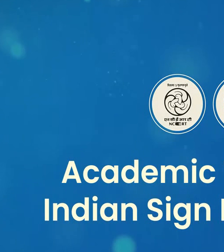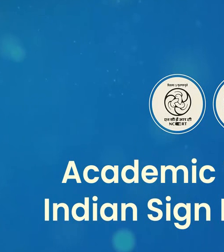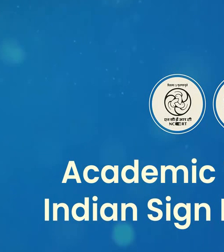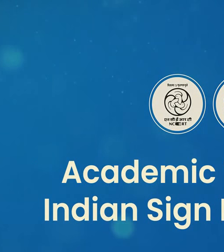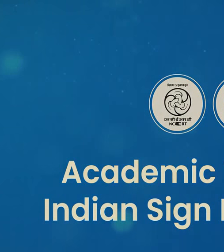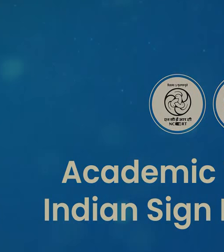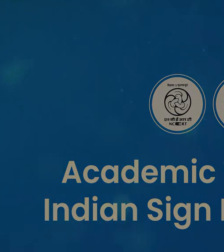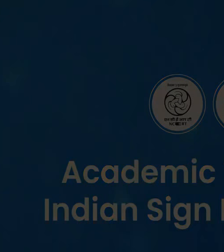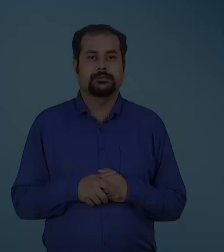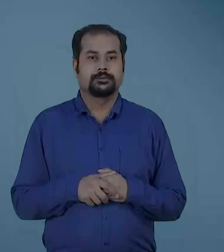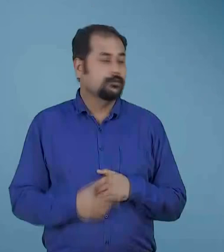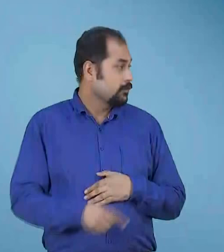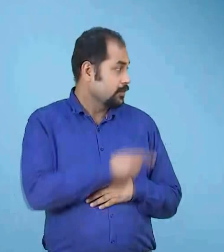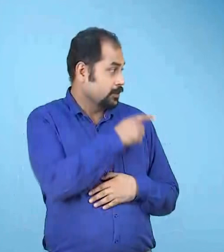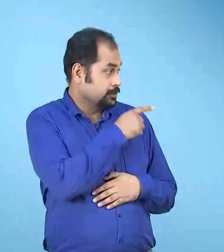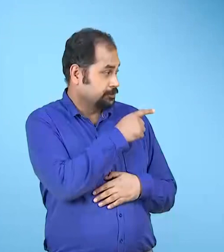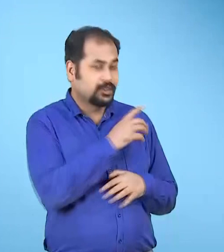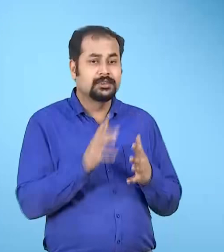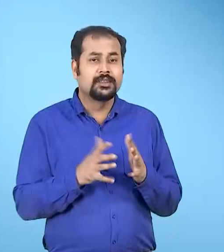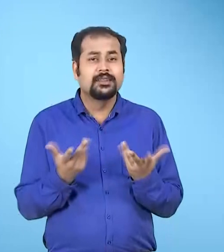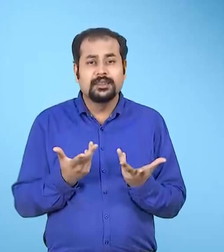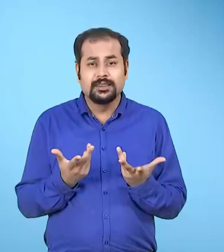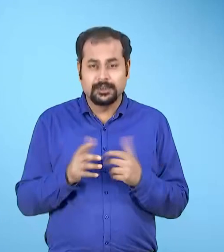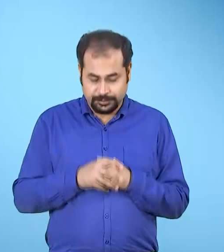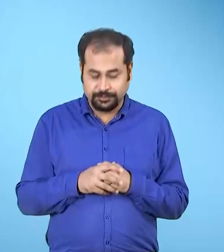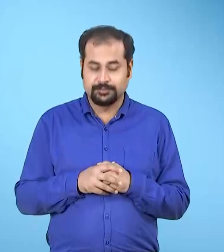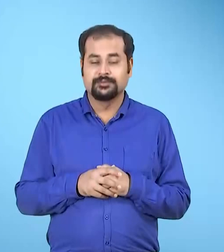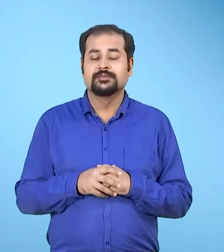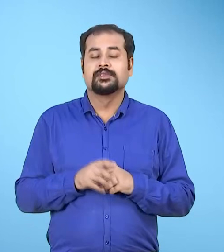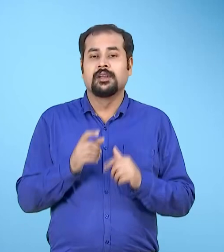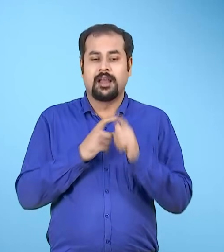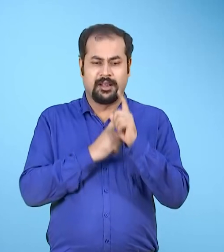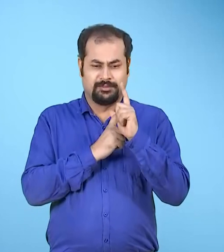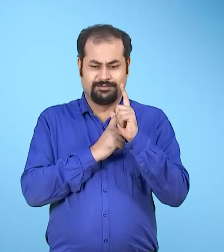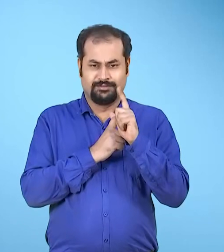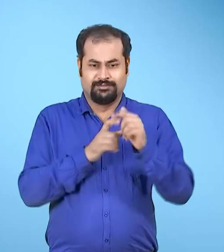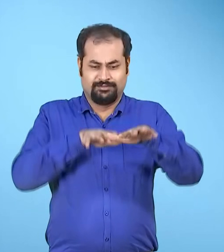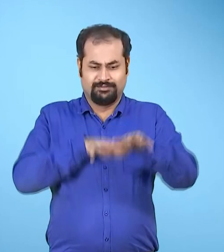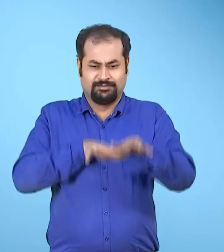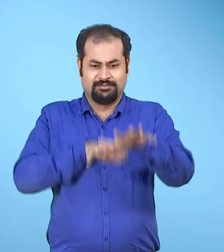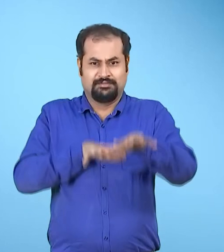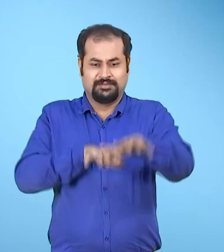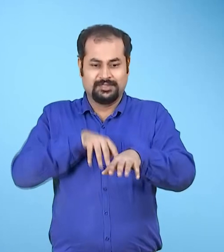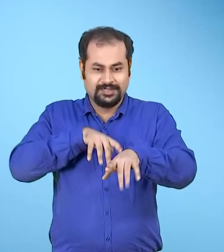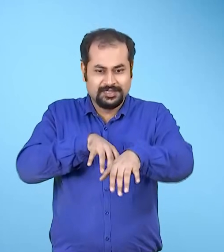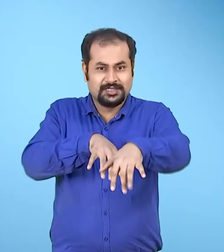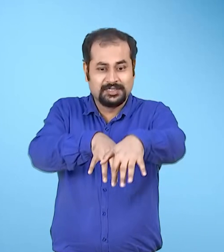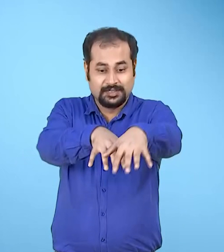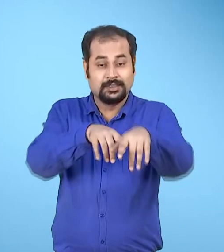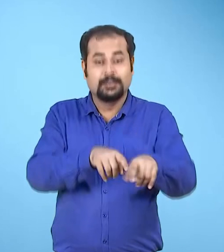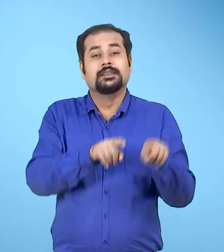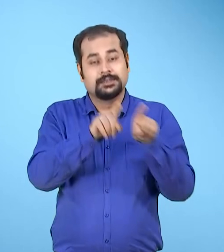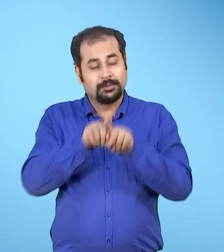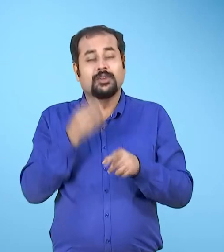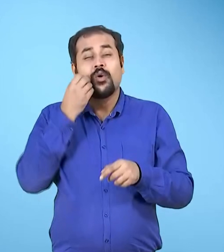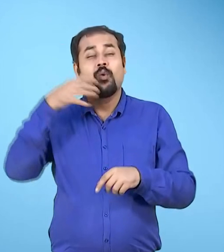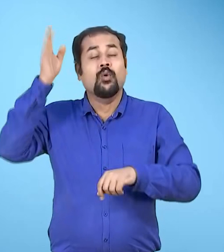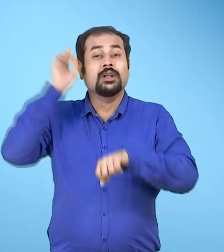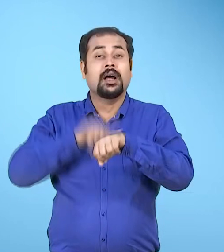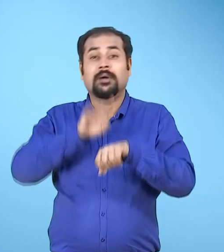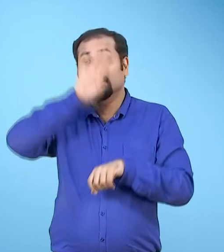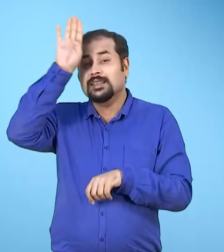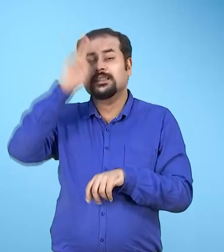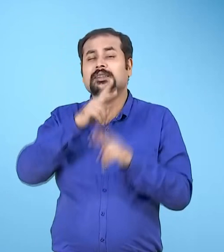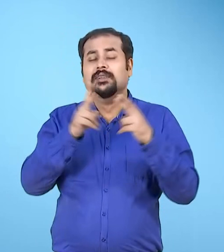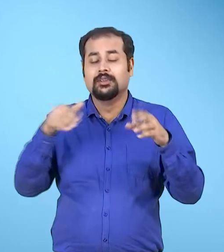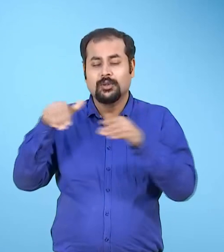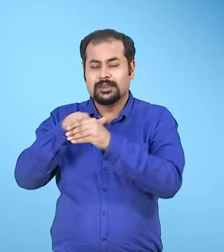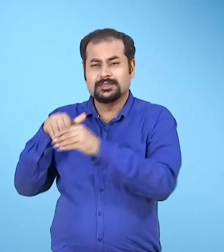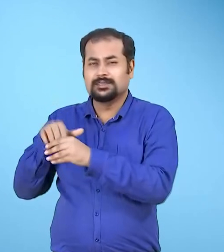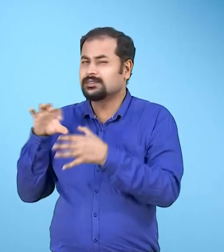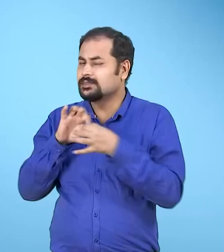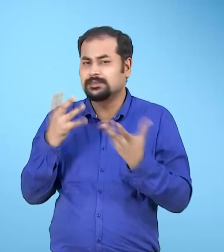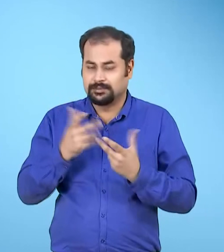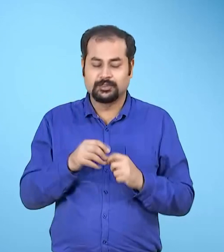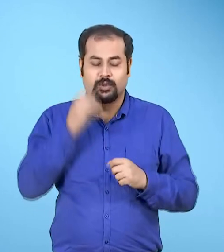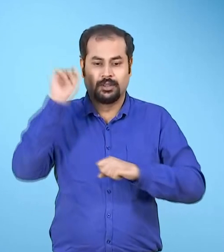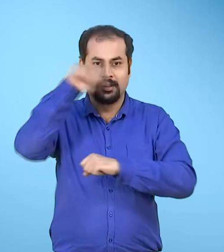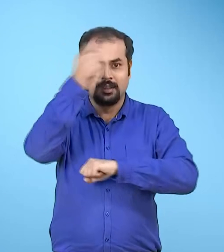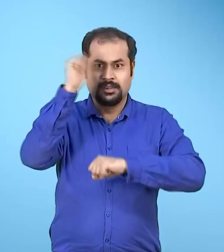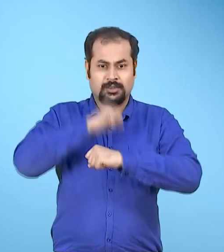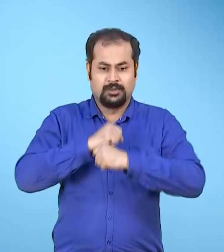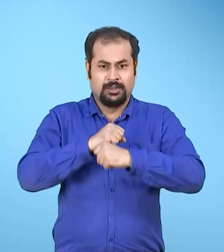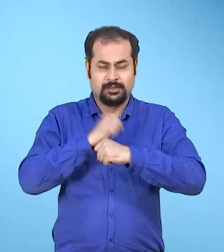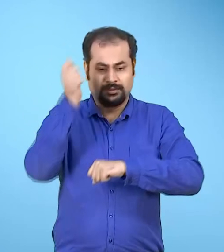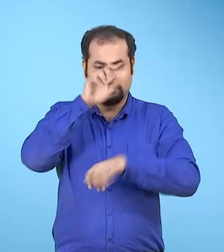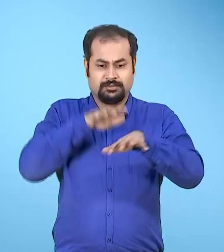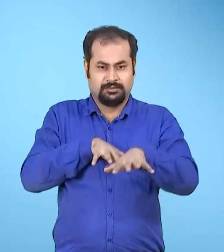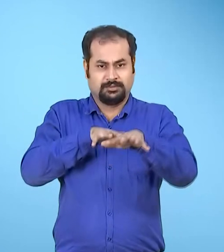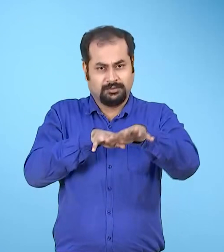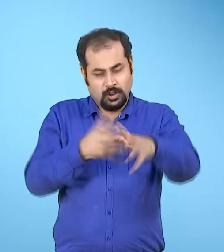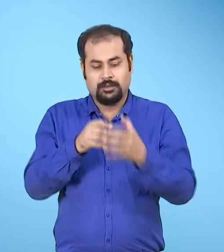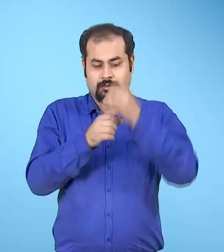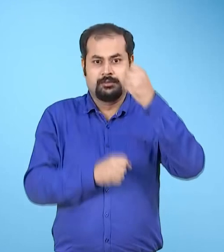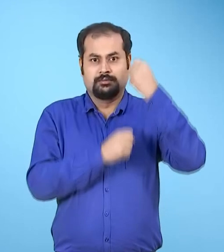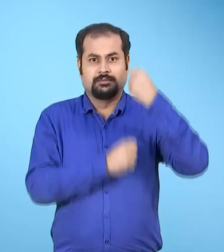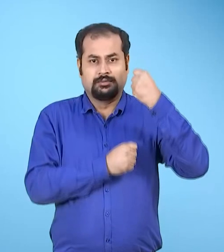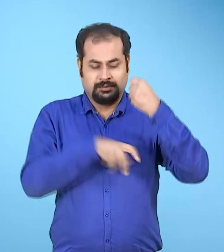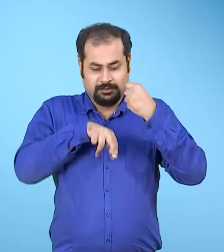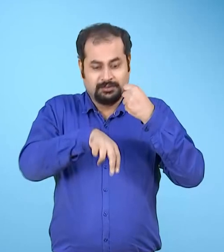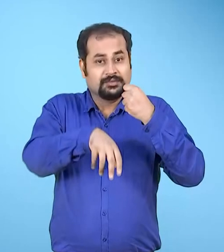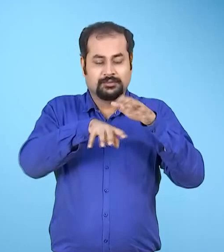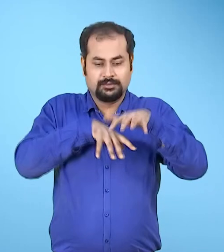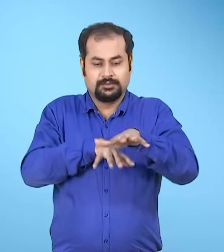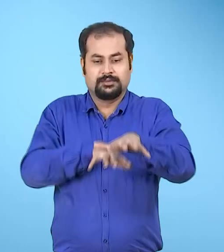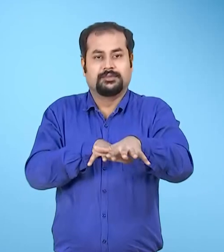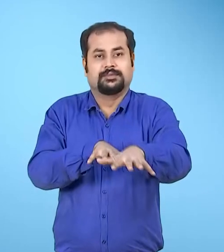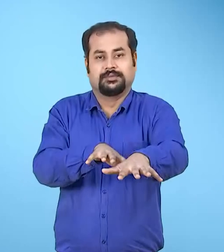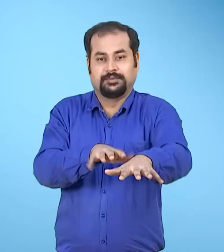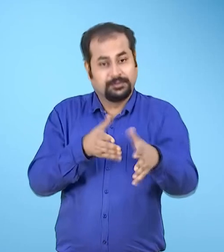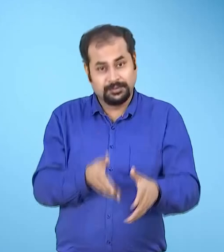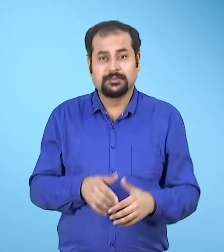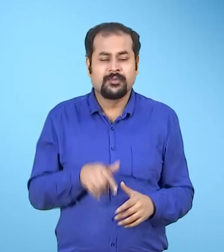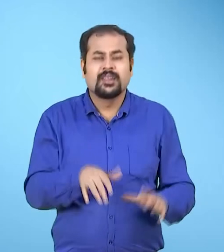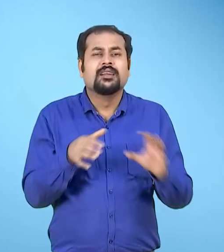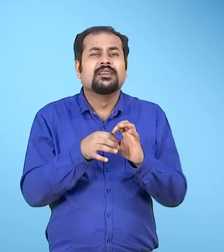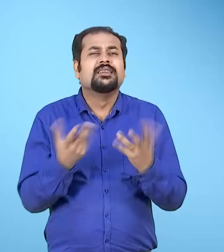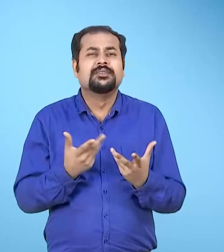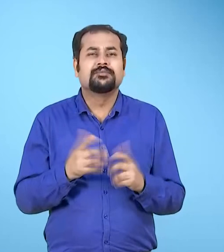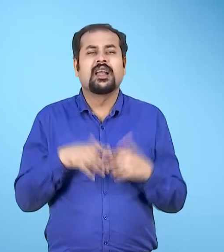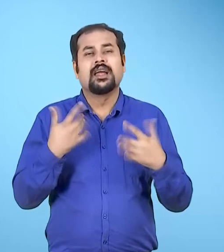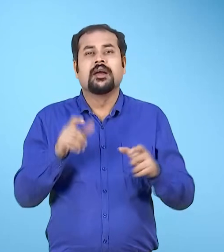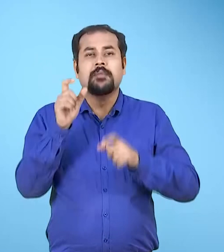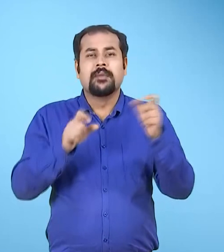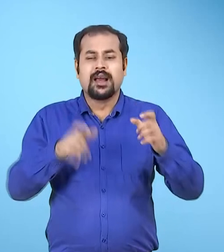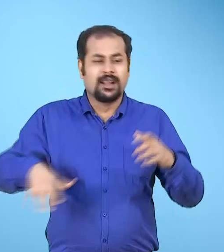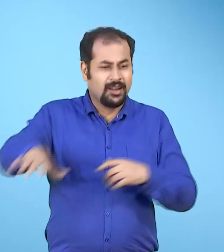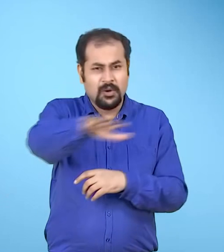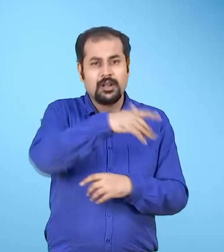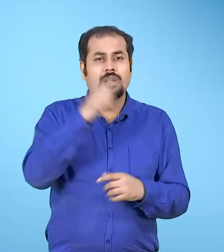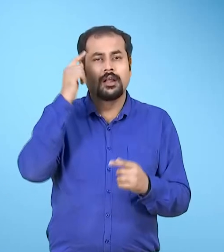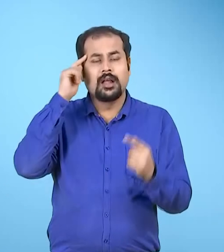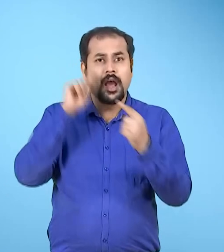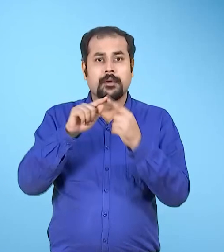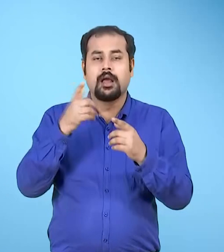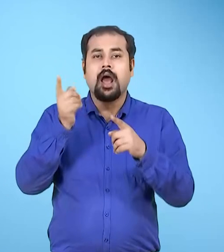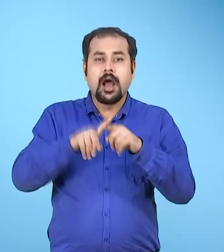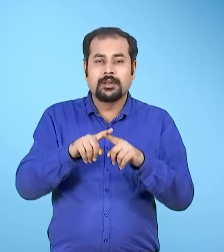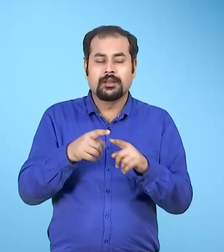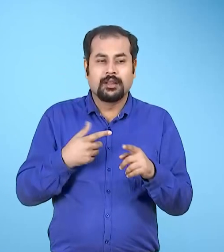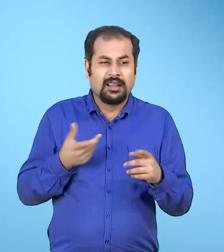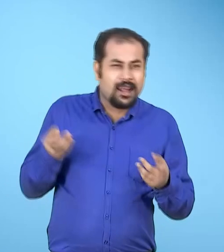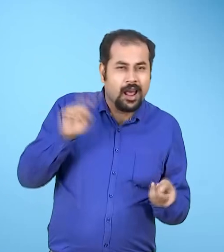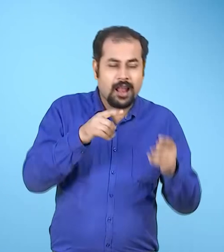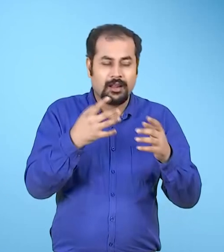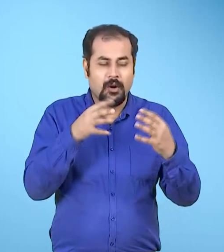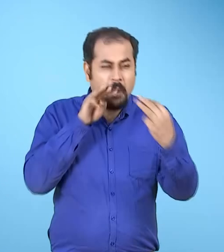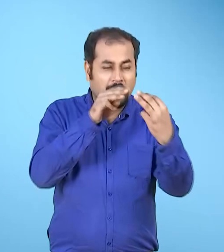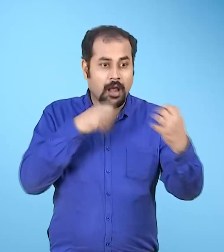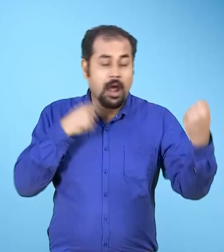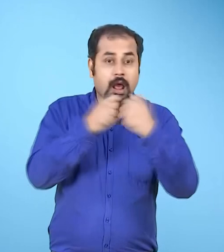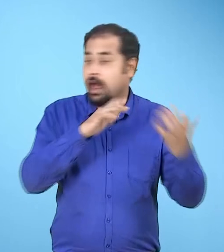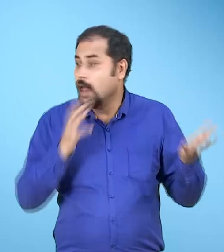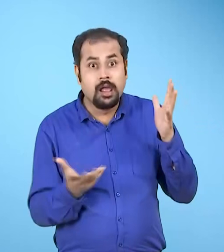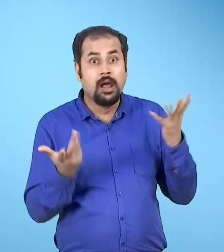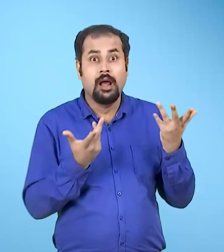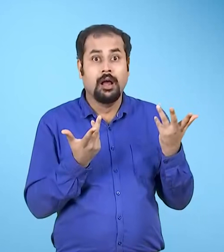Military campaign This sign refers to a military campaign. The sign can be modified depending on the context. A military campaign means operations, strategies, battles, etc.